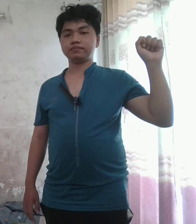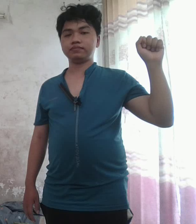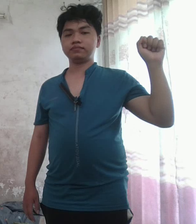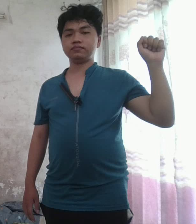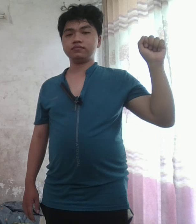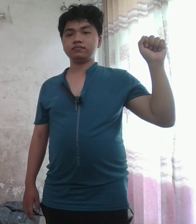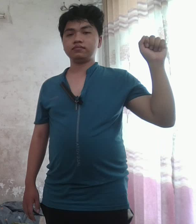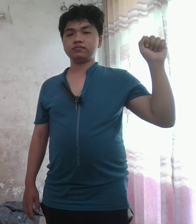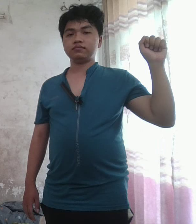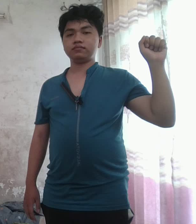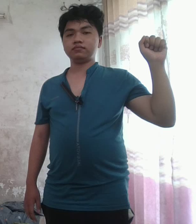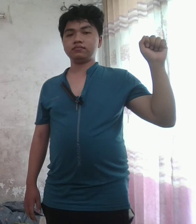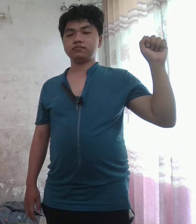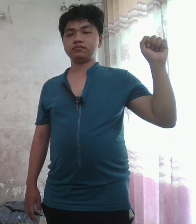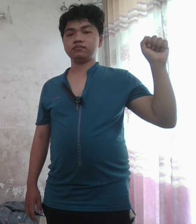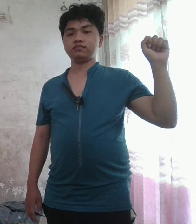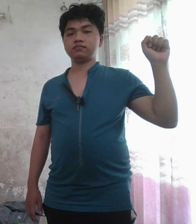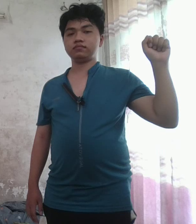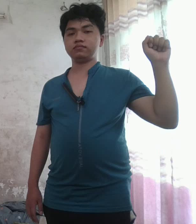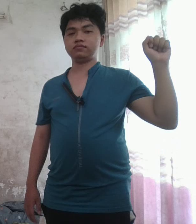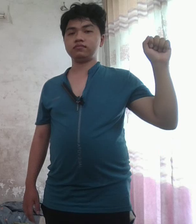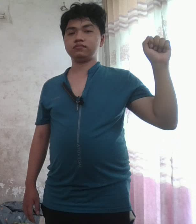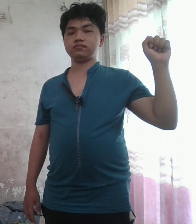a